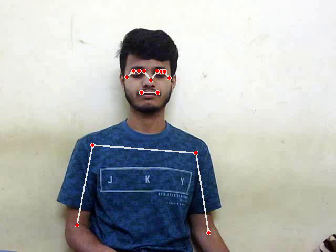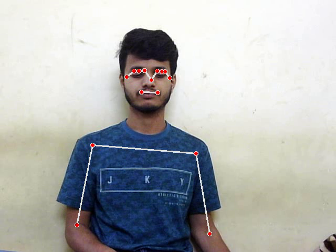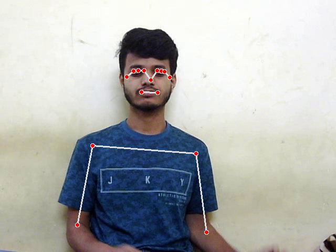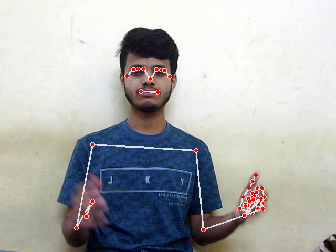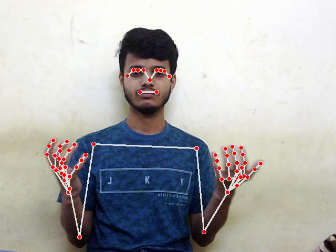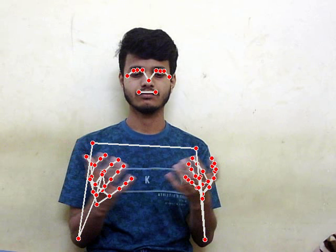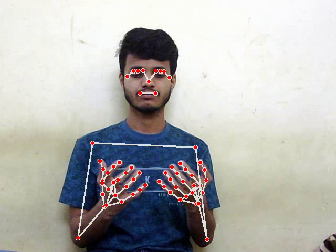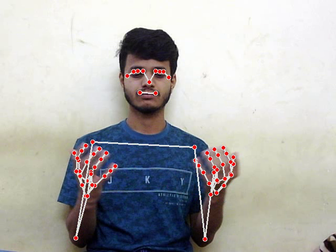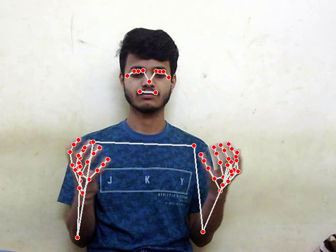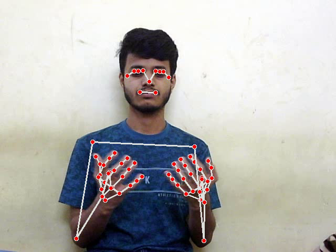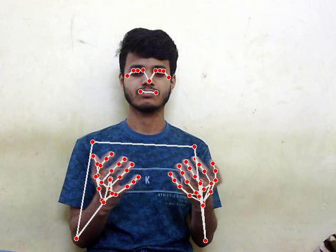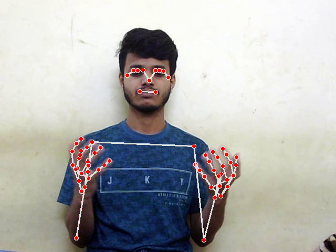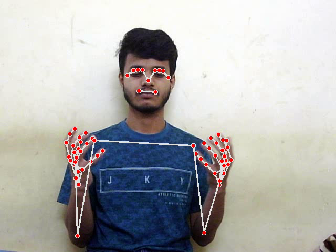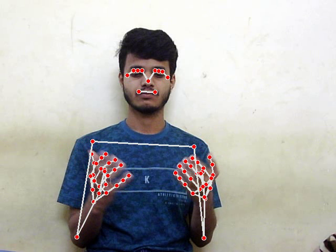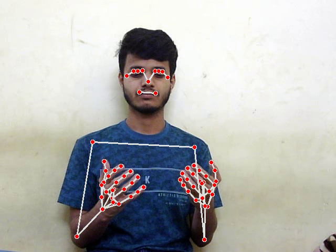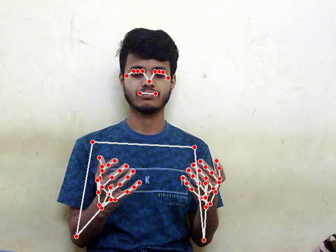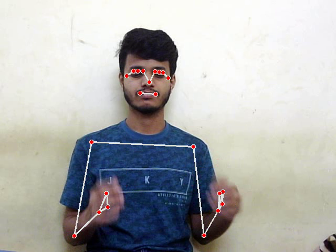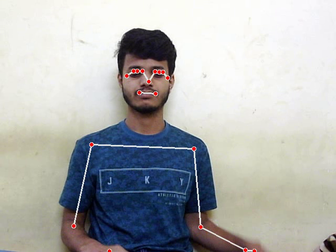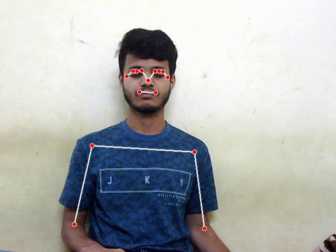what